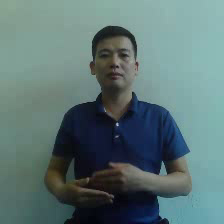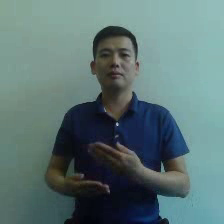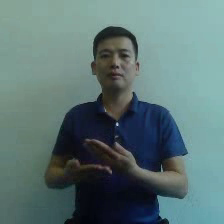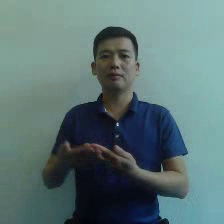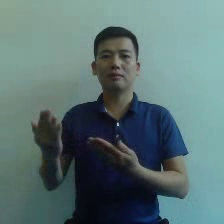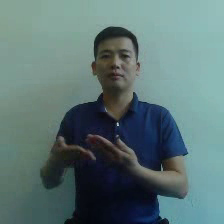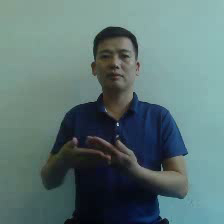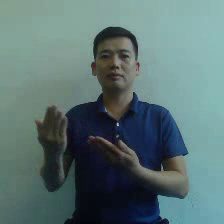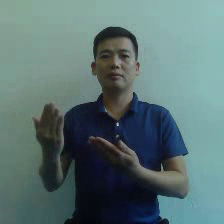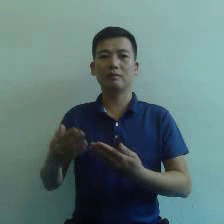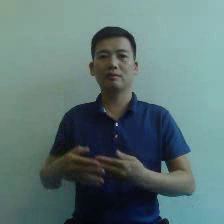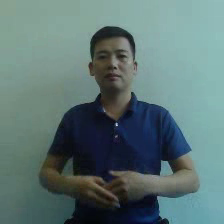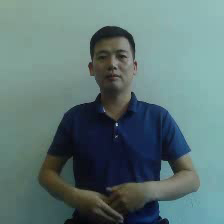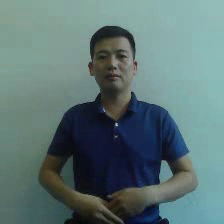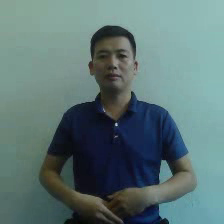Dễ